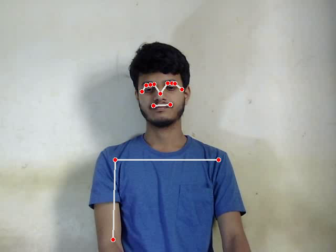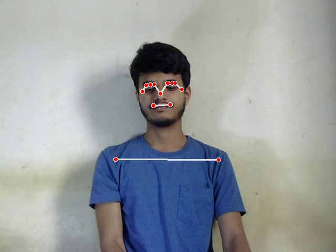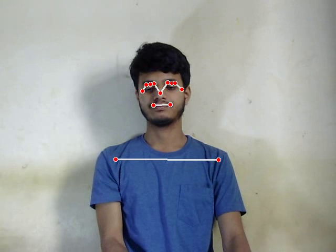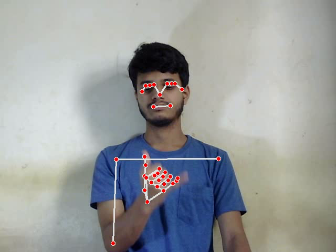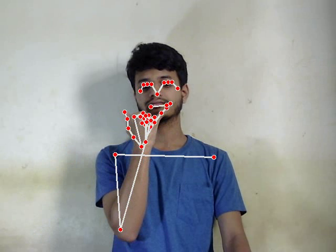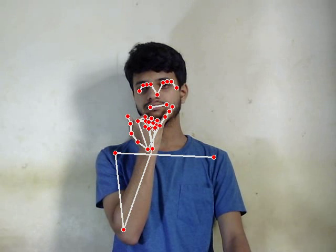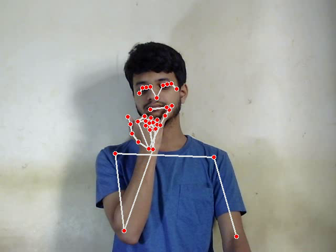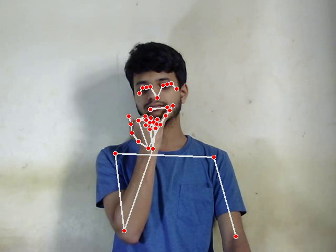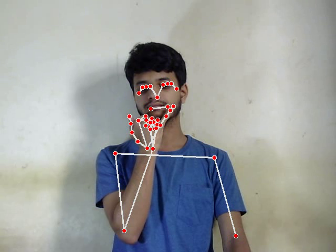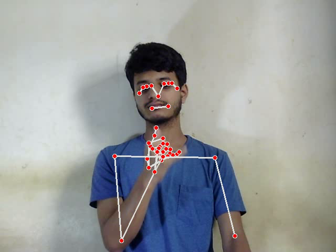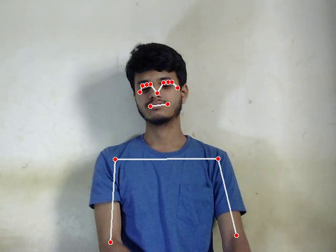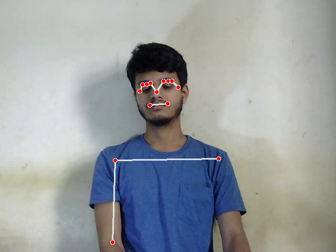wrong